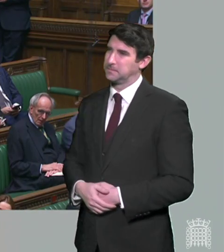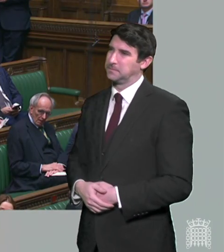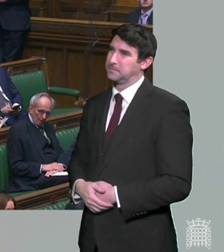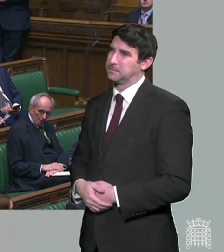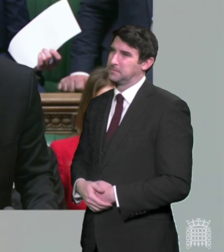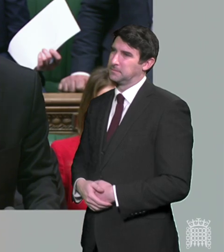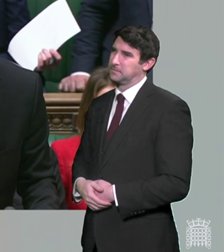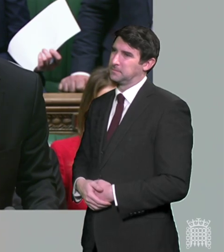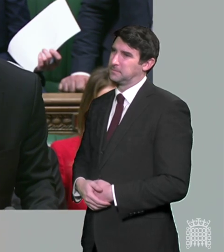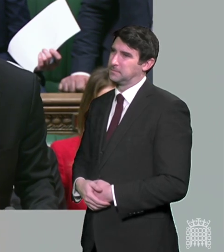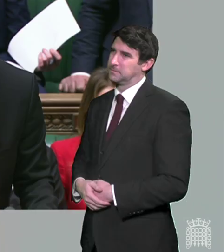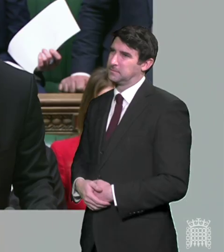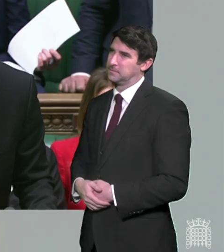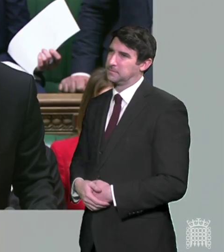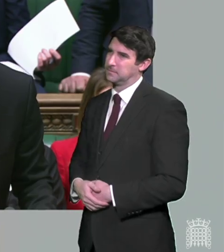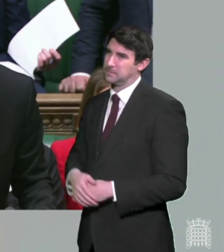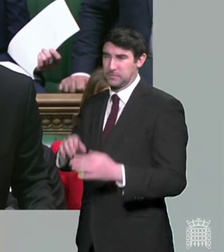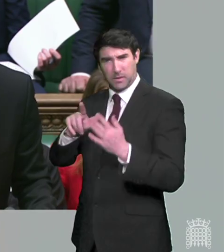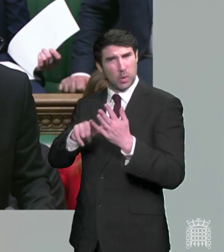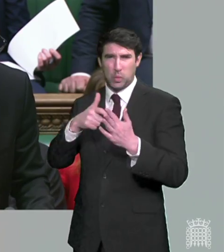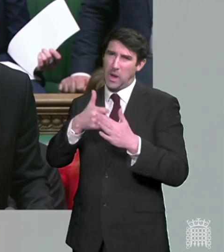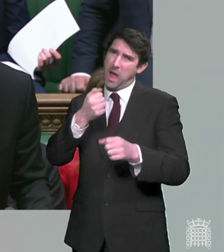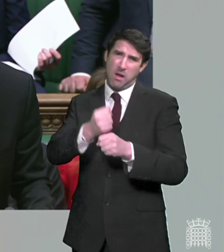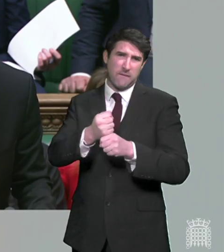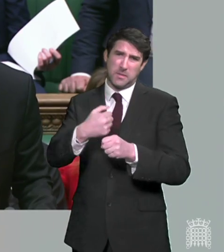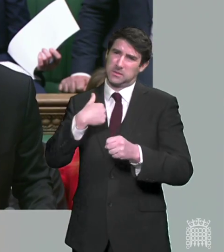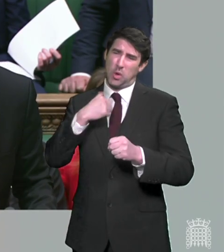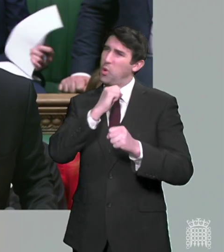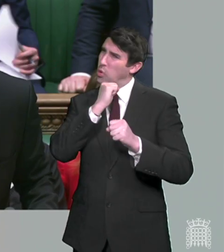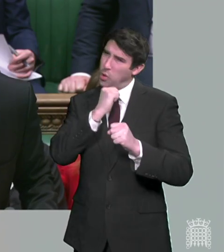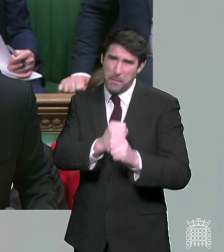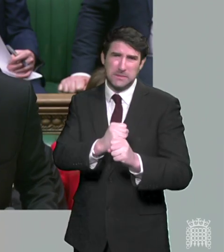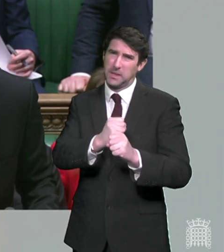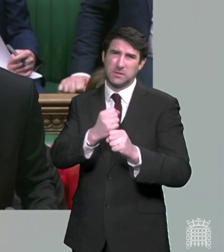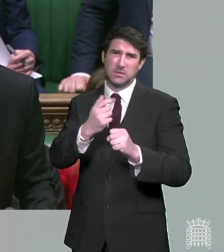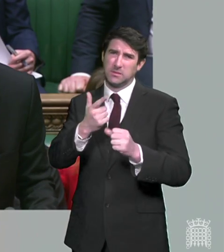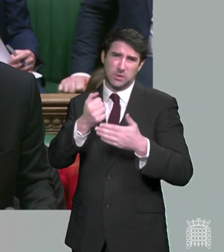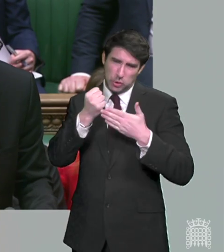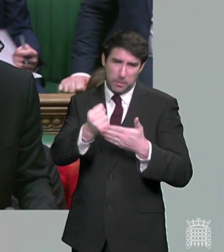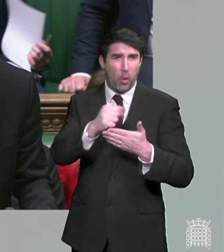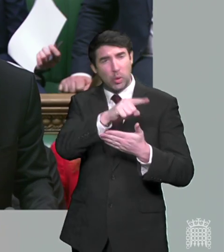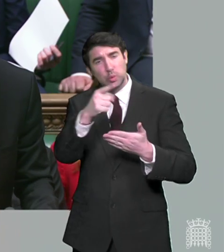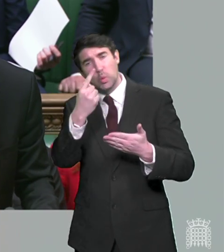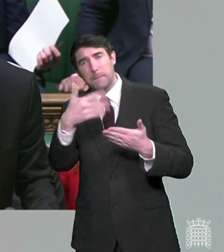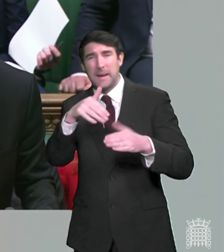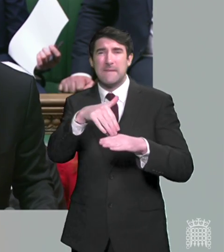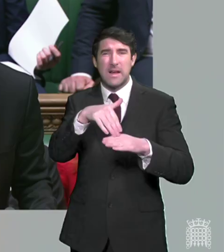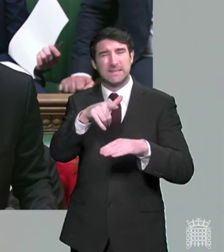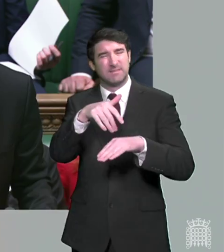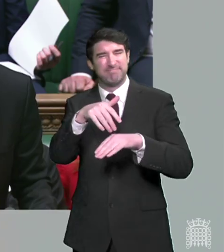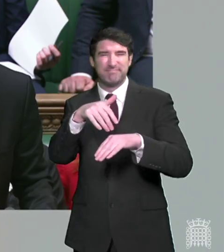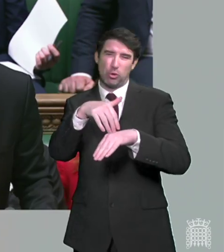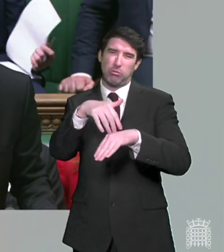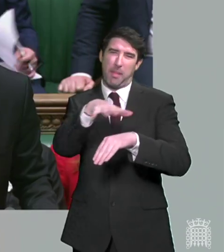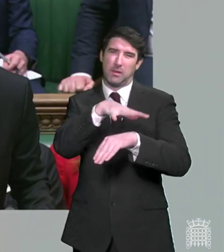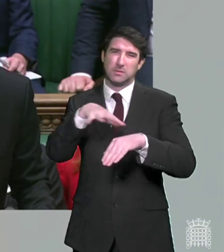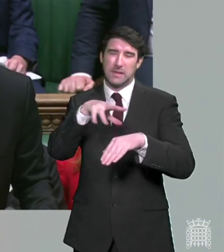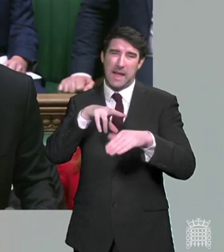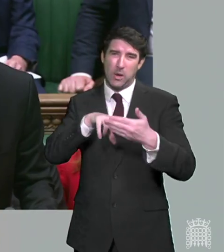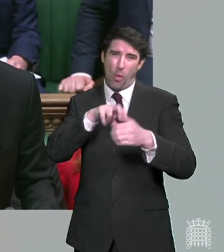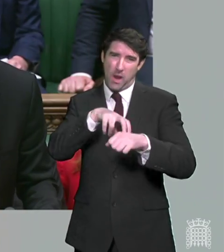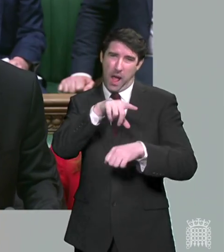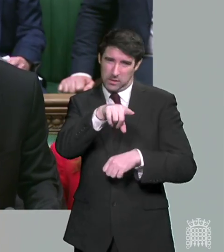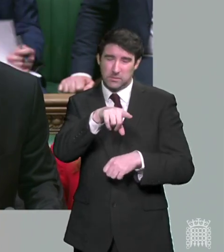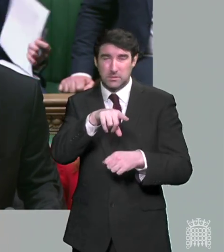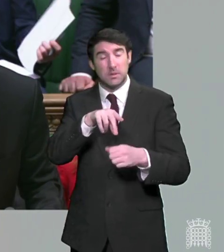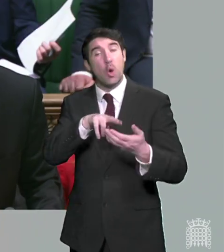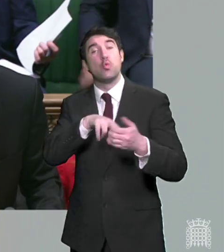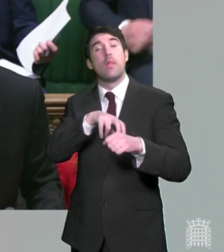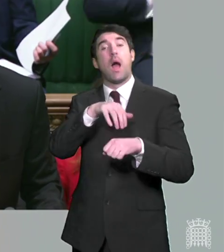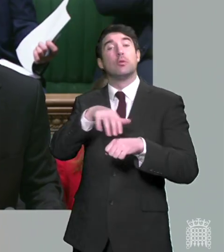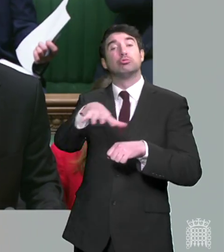The UK Government are committed to delivering better outcomes for those most affected by the troubles, while helping society in general to look forward.